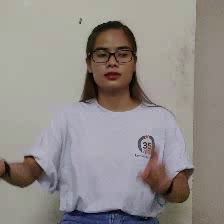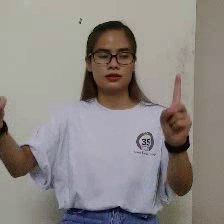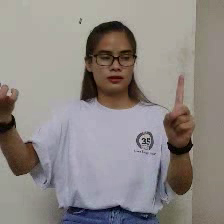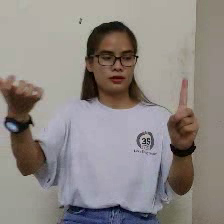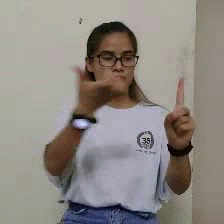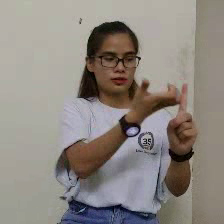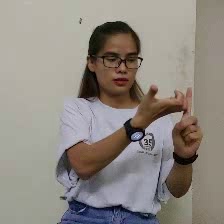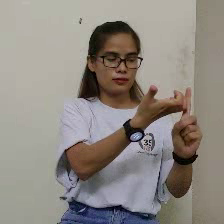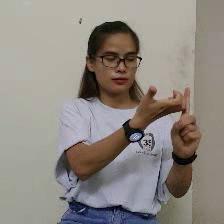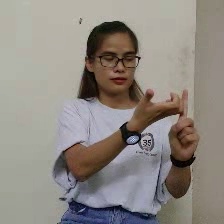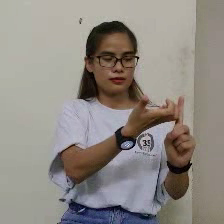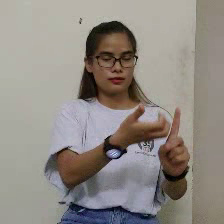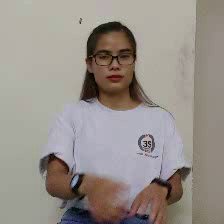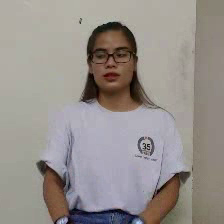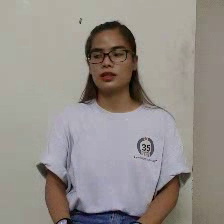Hâm mộ